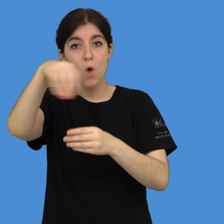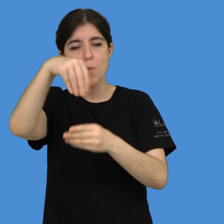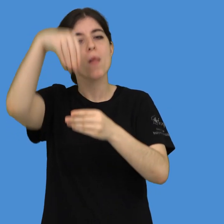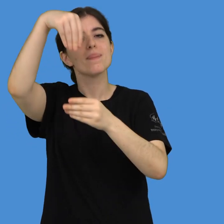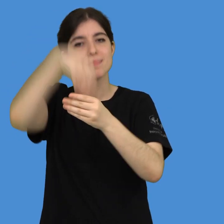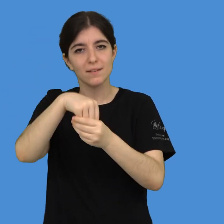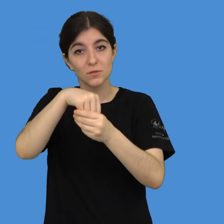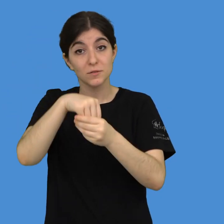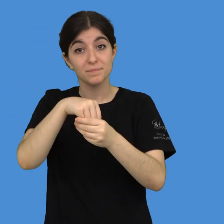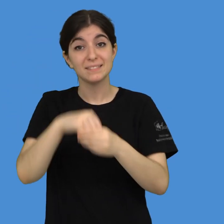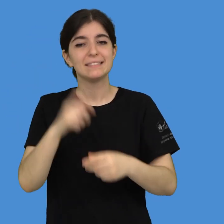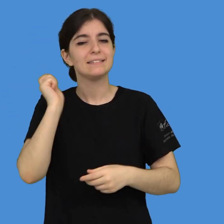dentro